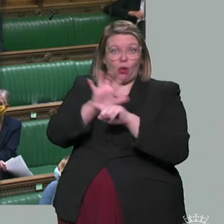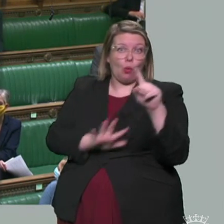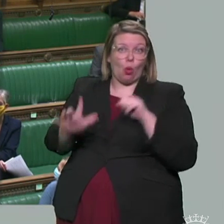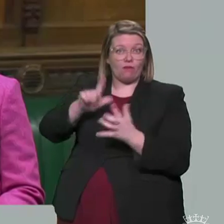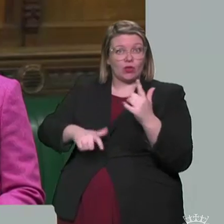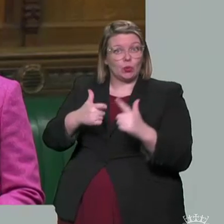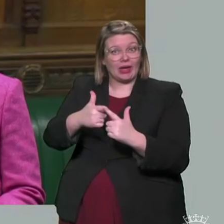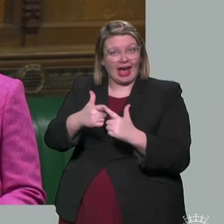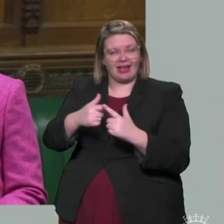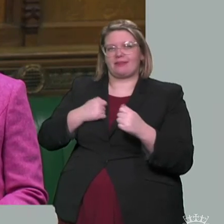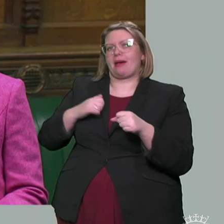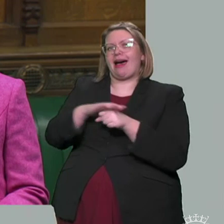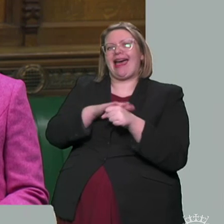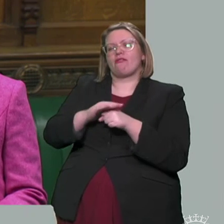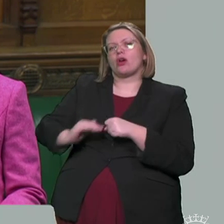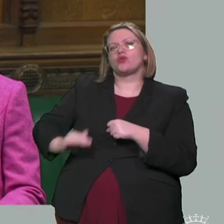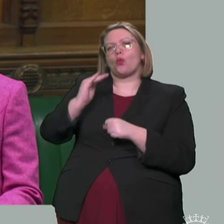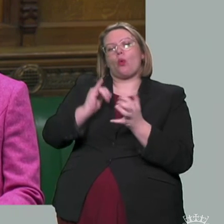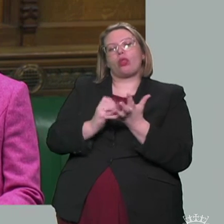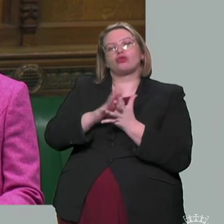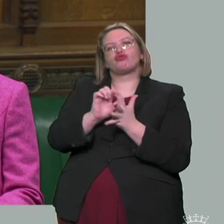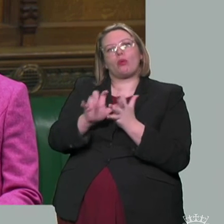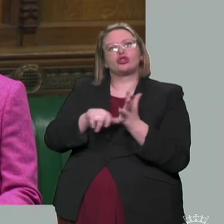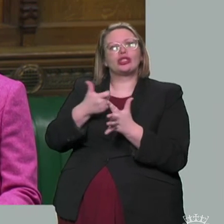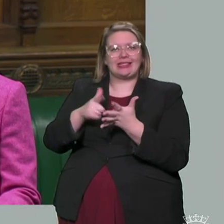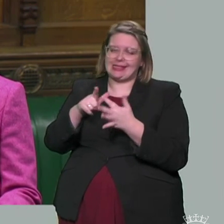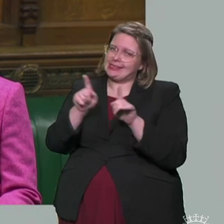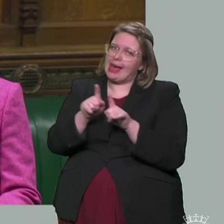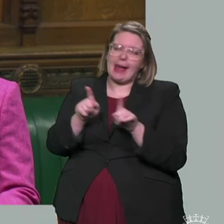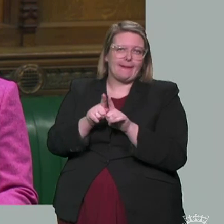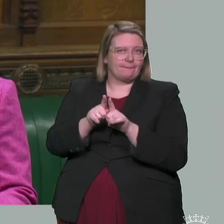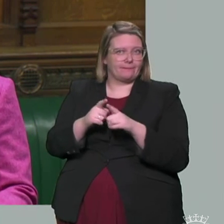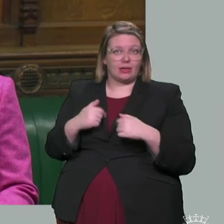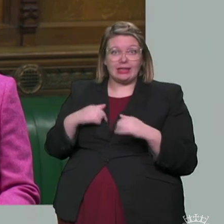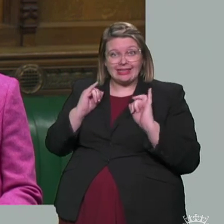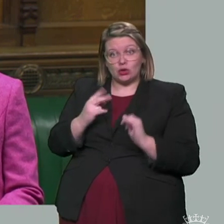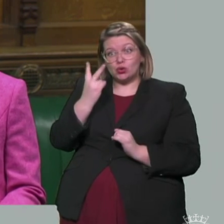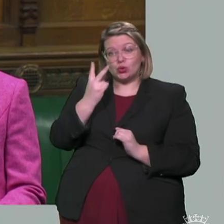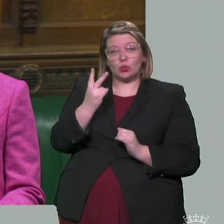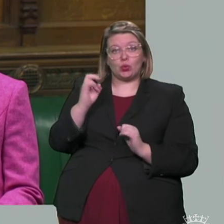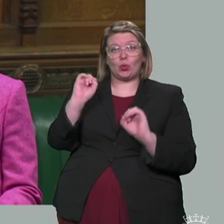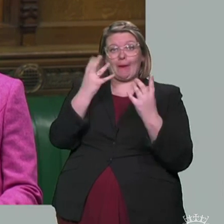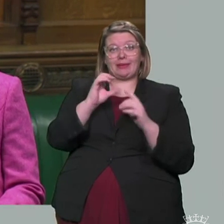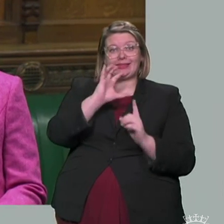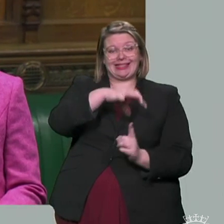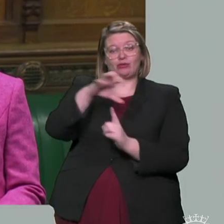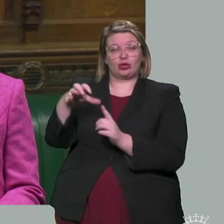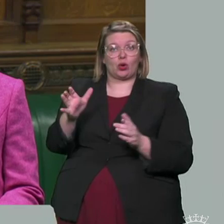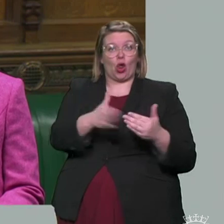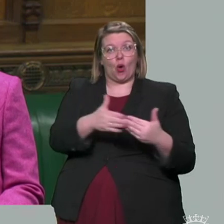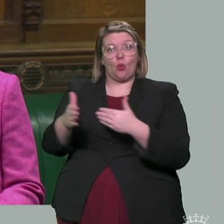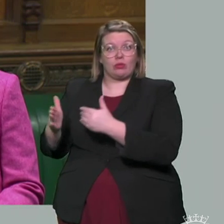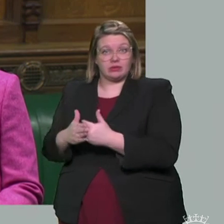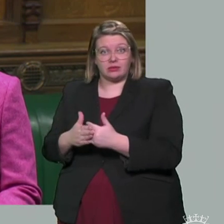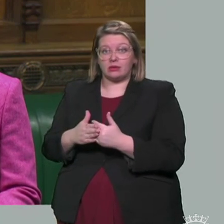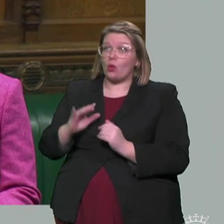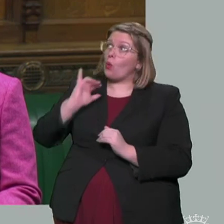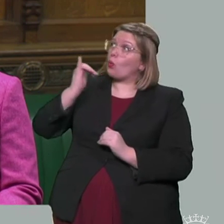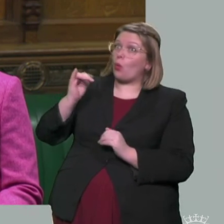My constituency of North Shropshire is no exception, and inexplicably has seen two of its ambulance stations closed, as well as waiting times sky-rocket.